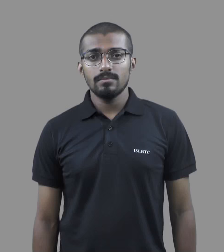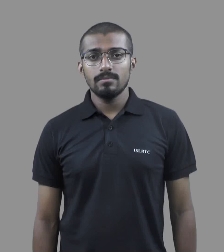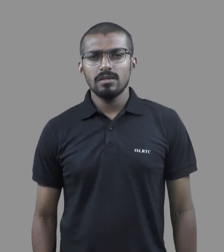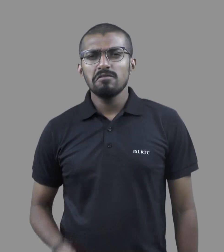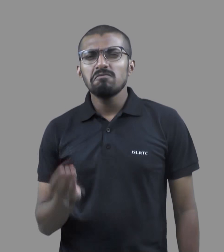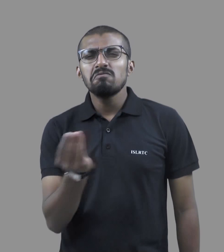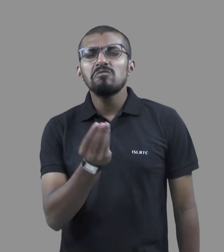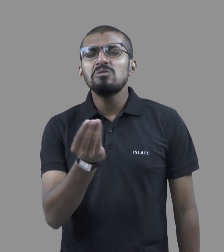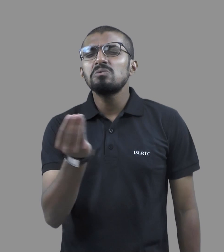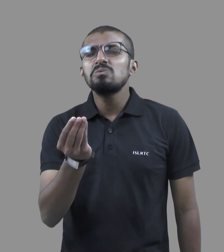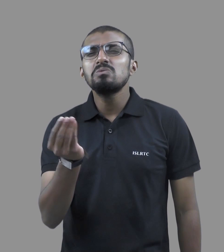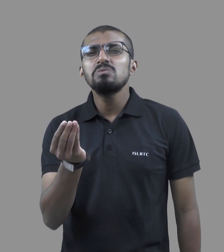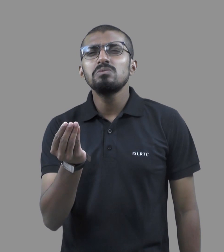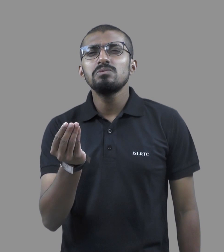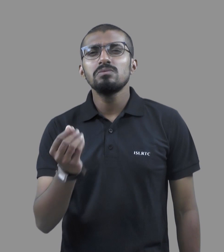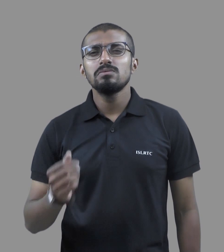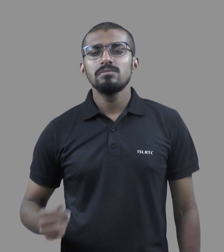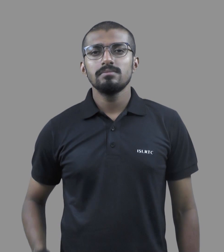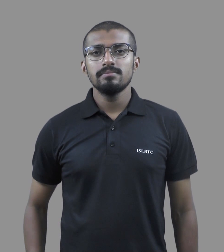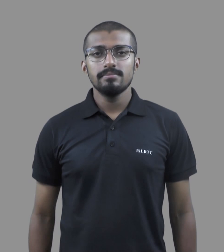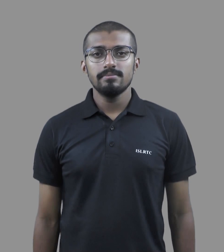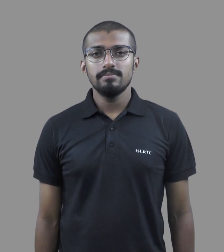Few